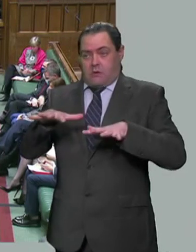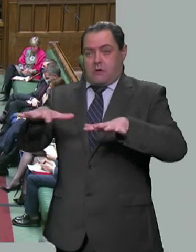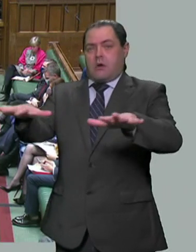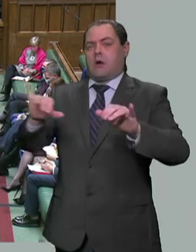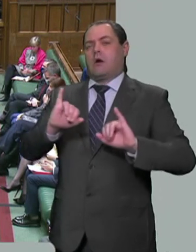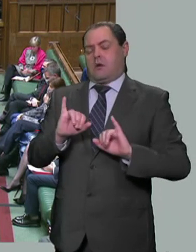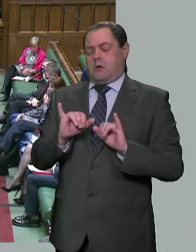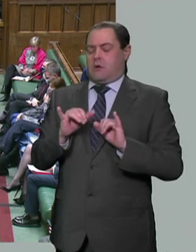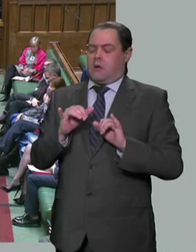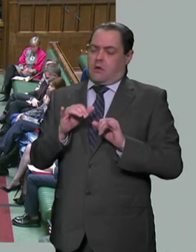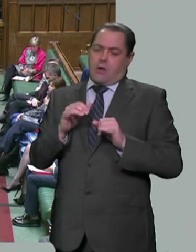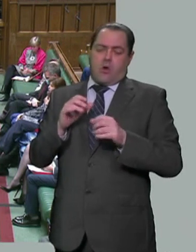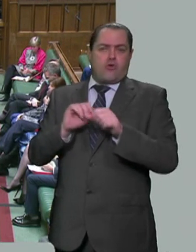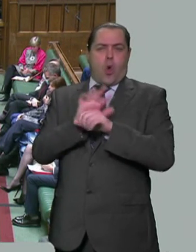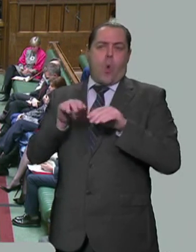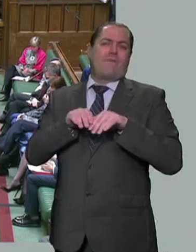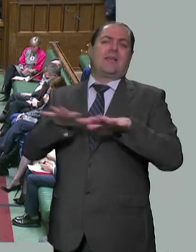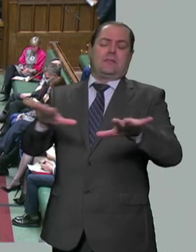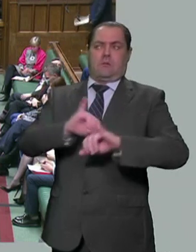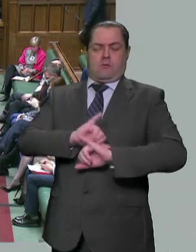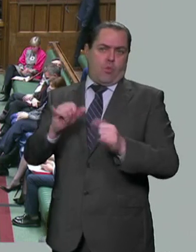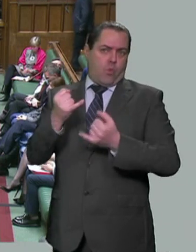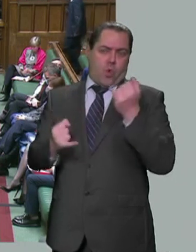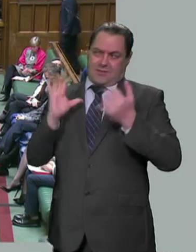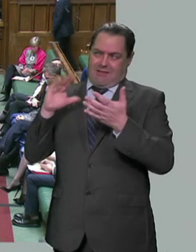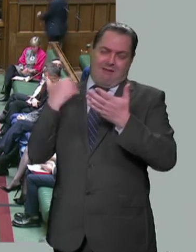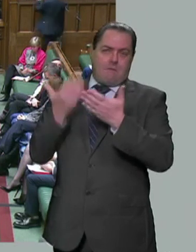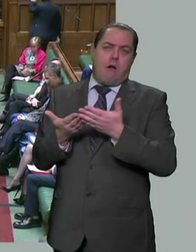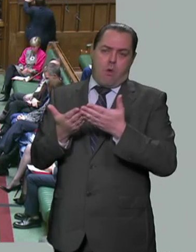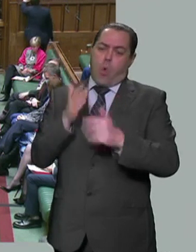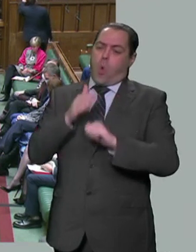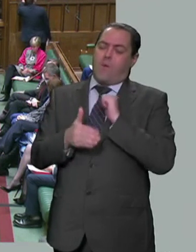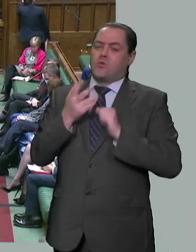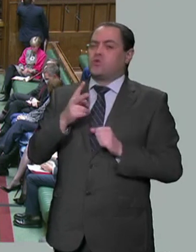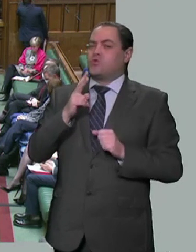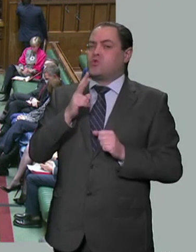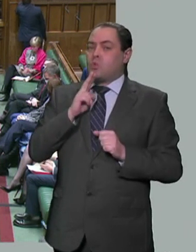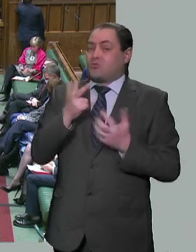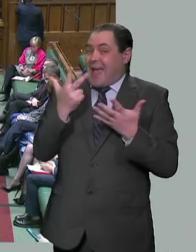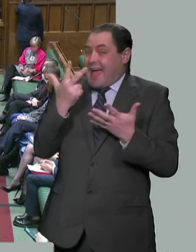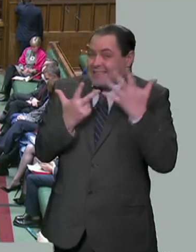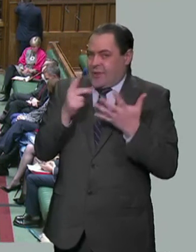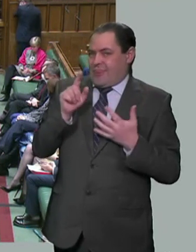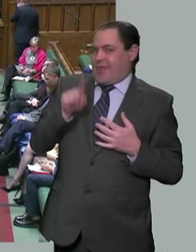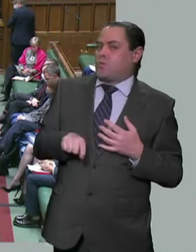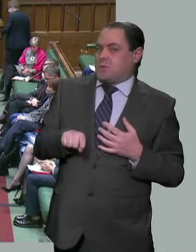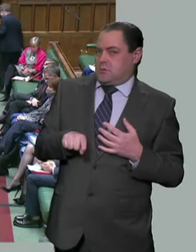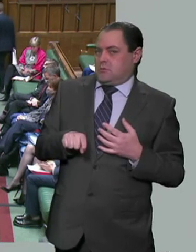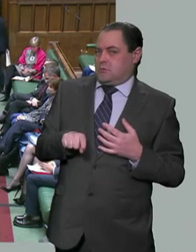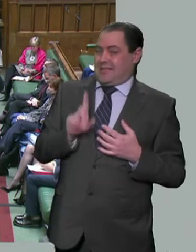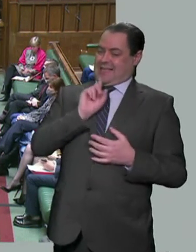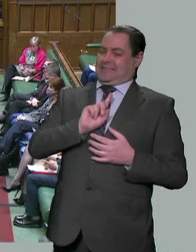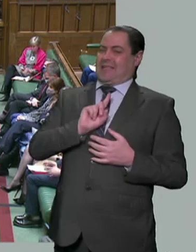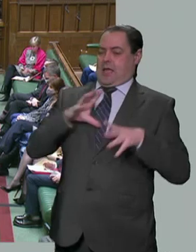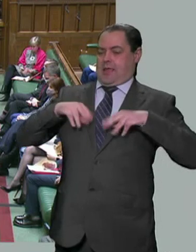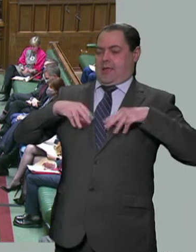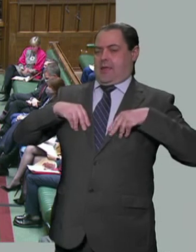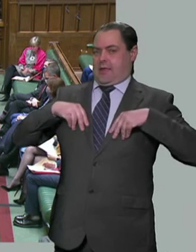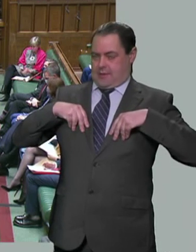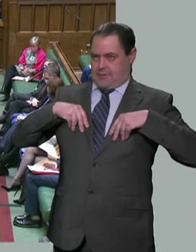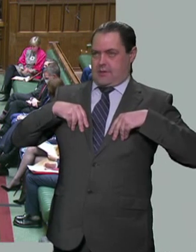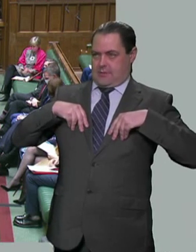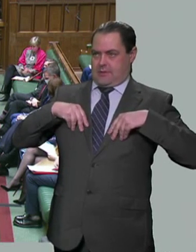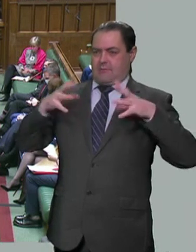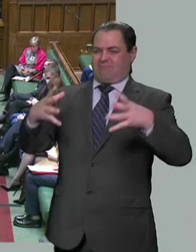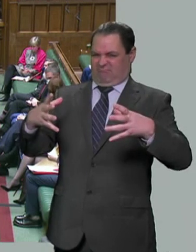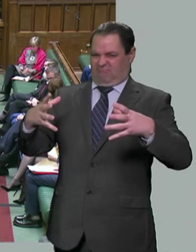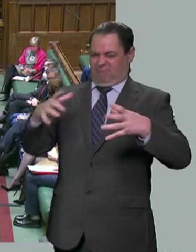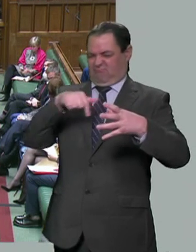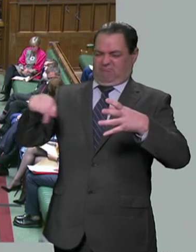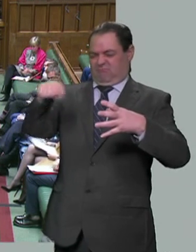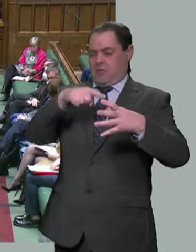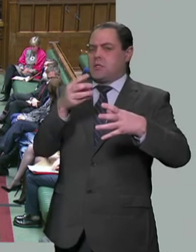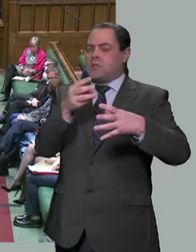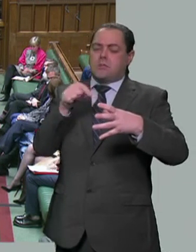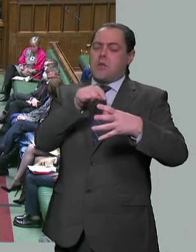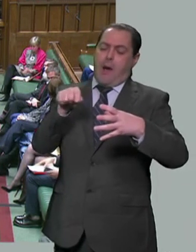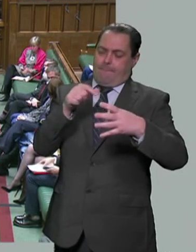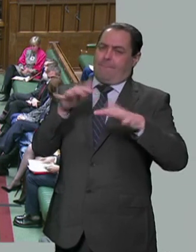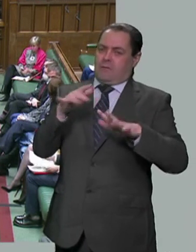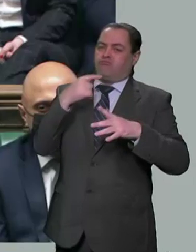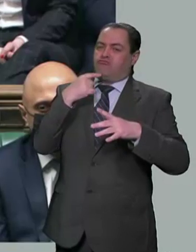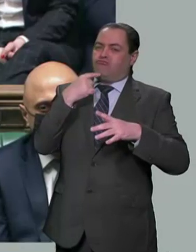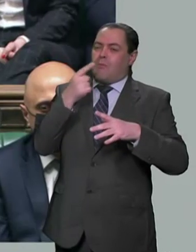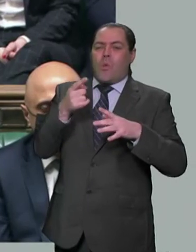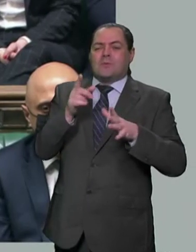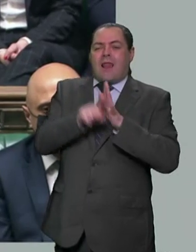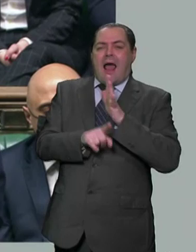We are experiencing the fastest growth in covid cases that we have ever known; over 218,000 cases were reported yesterday, although that included some delayed reporting.